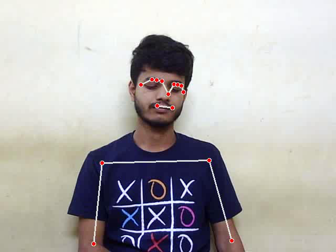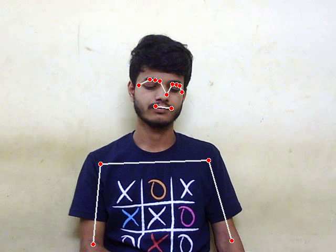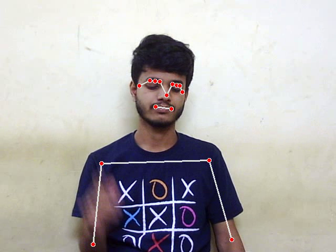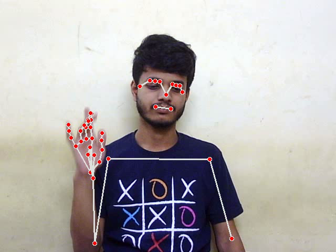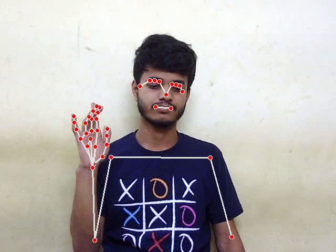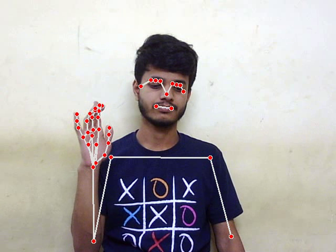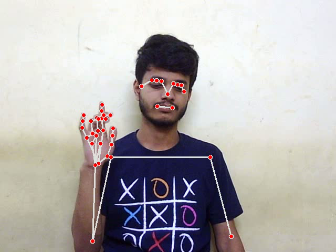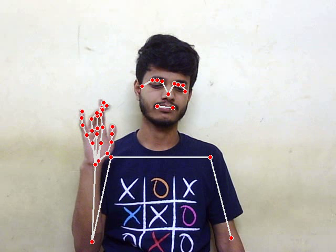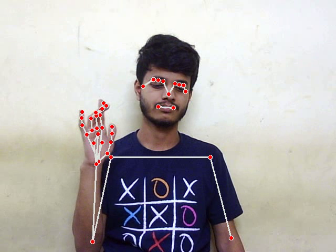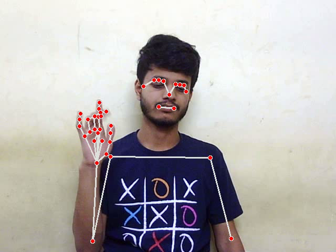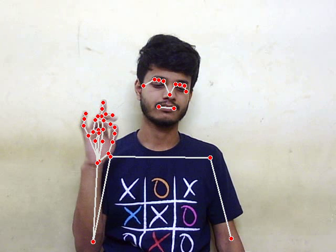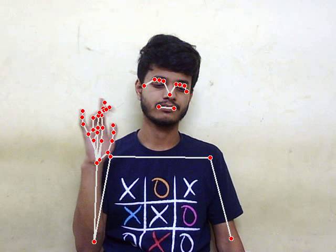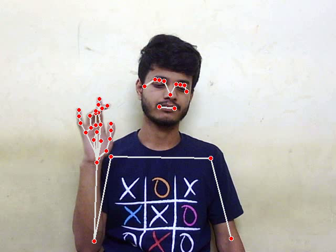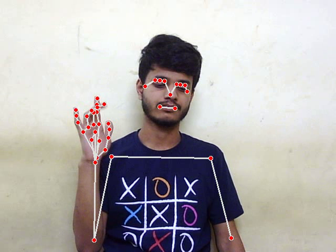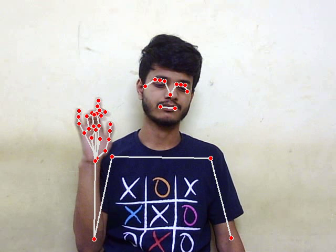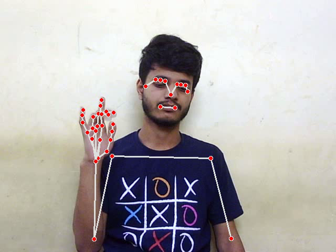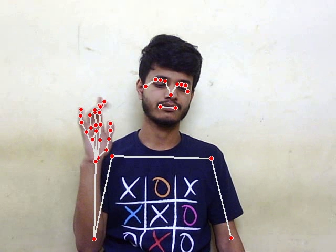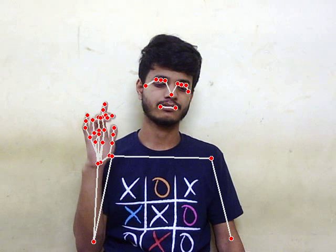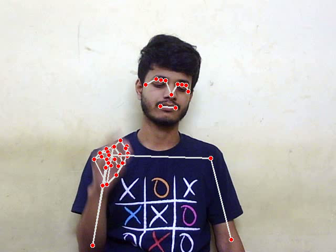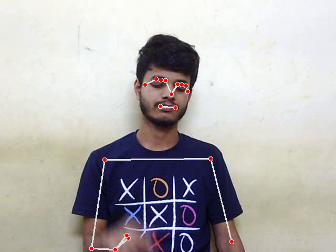why